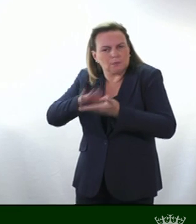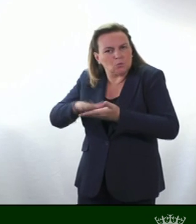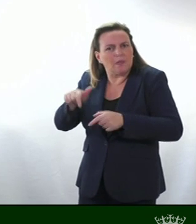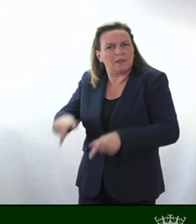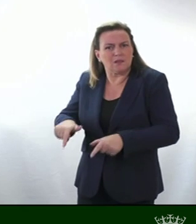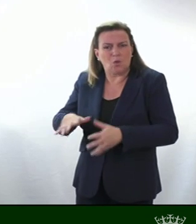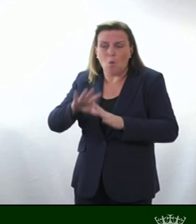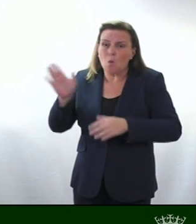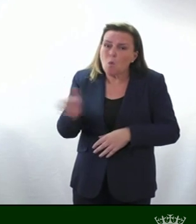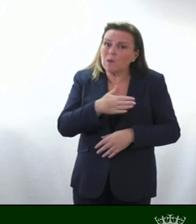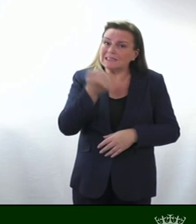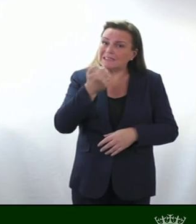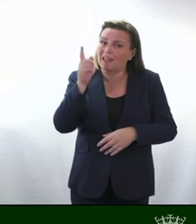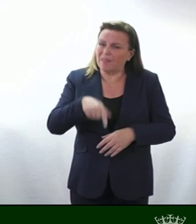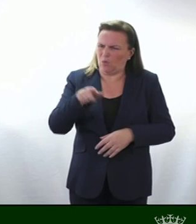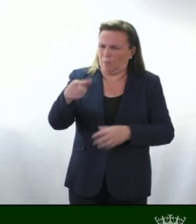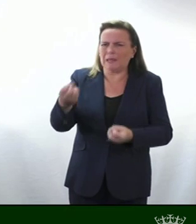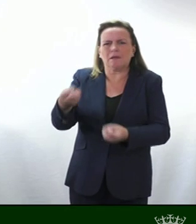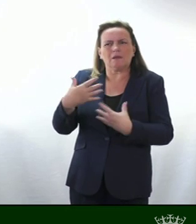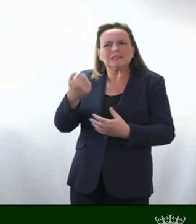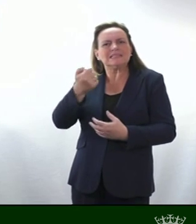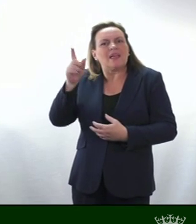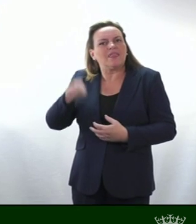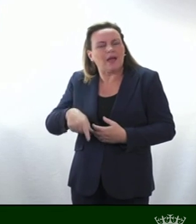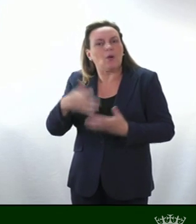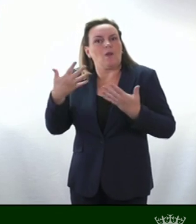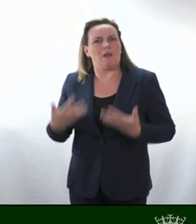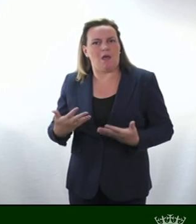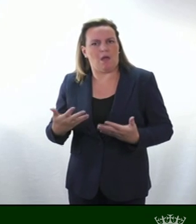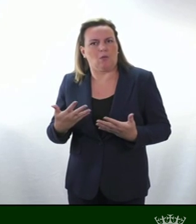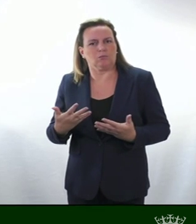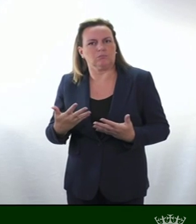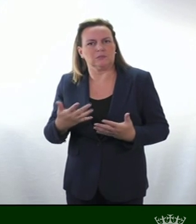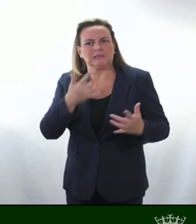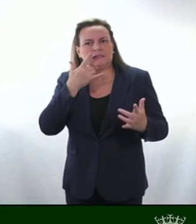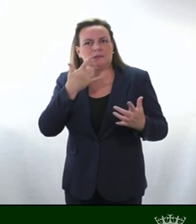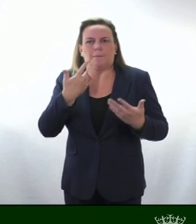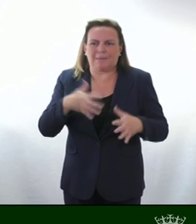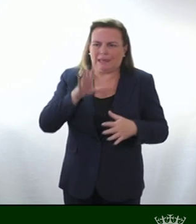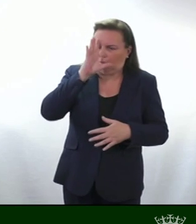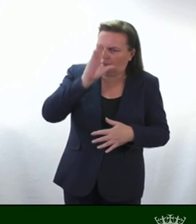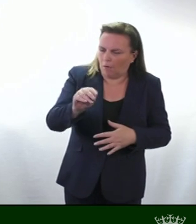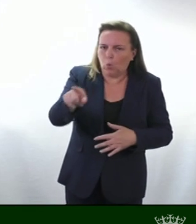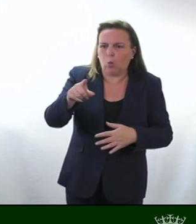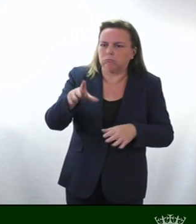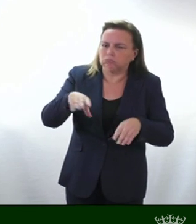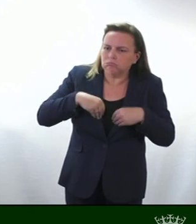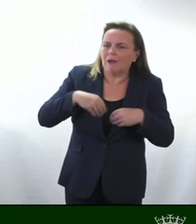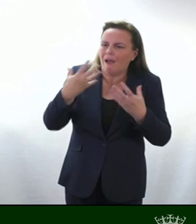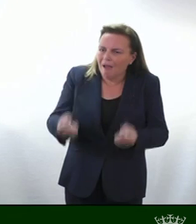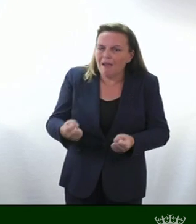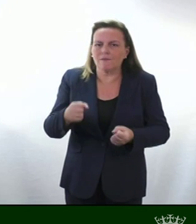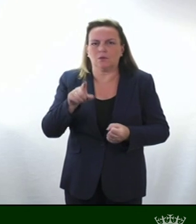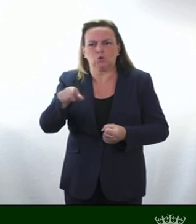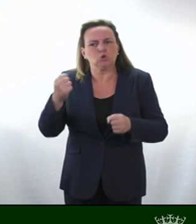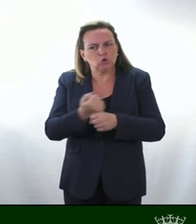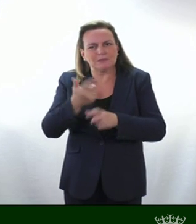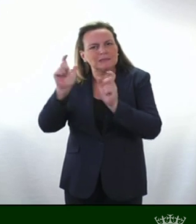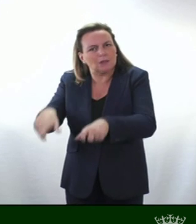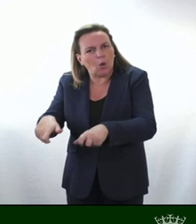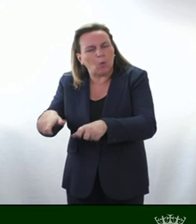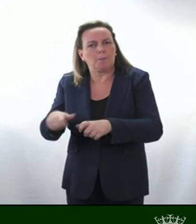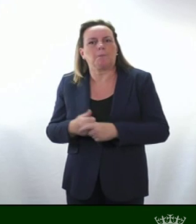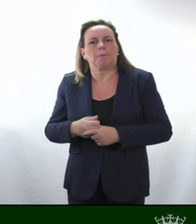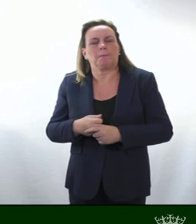All the 16,000 people he refers to have, in fact, got their positive test results and should be self-isolating.